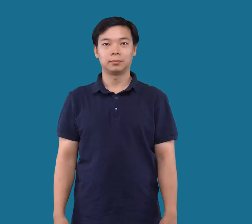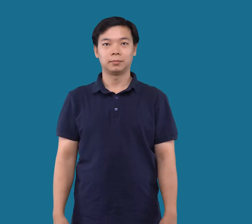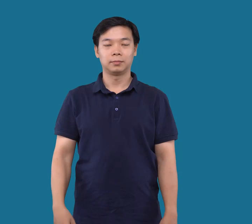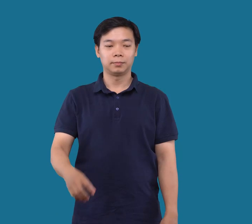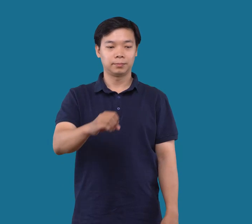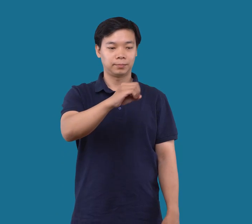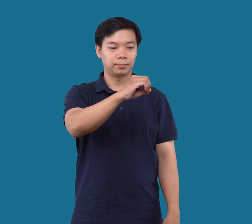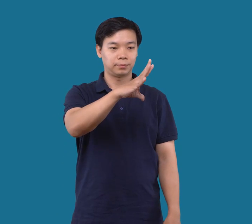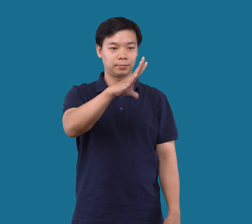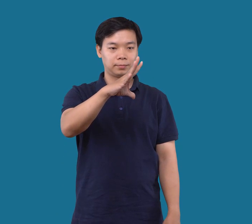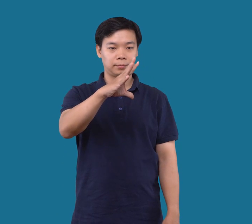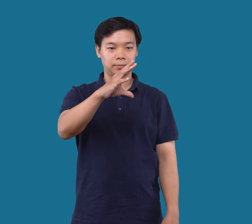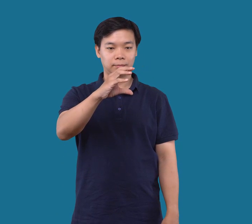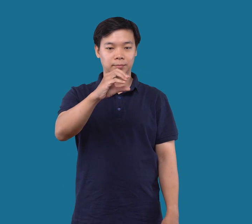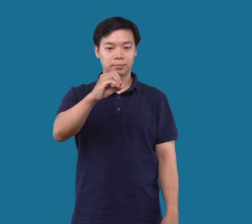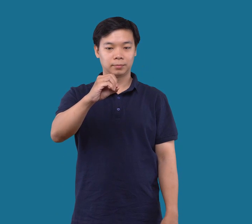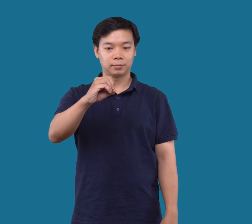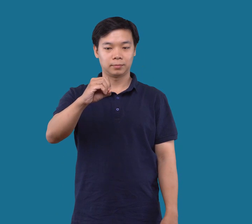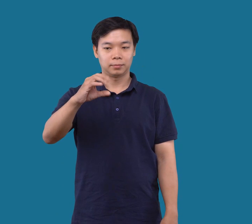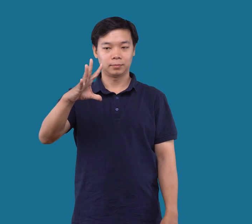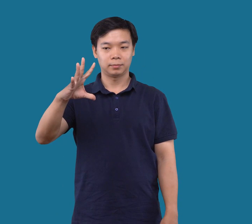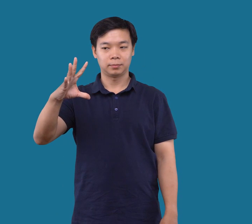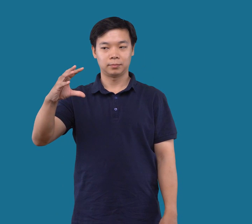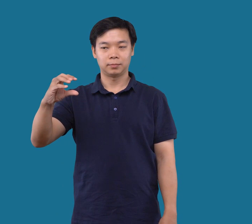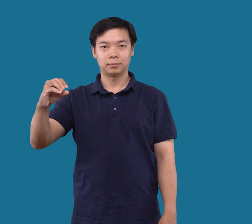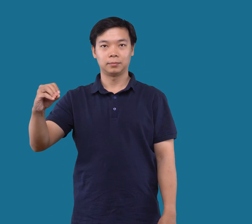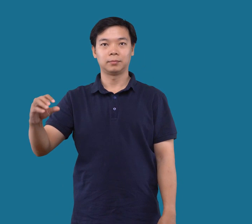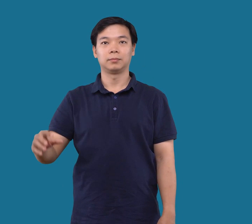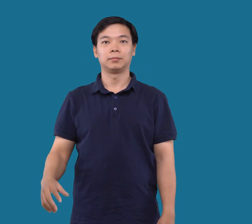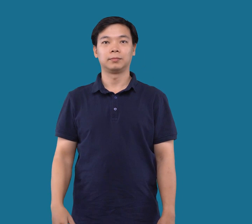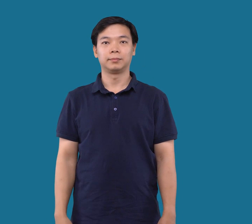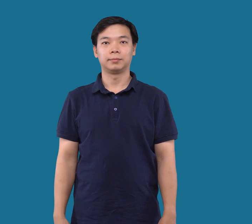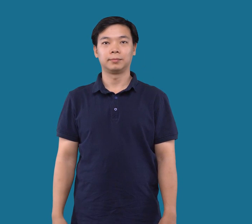con đom đóm